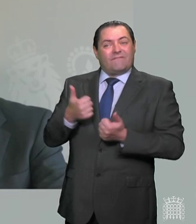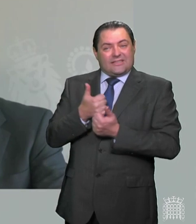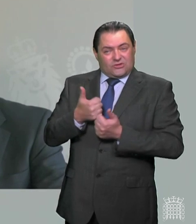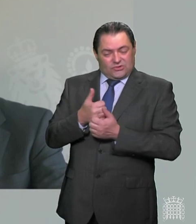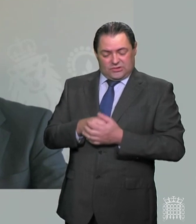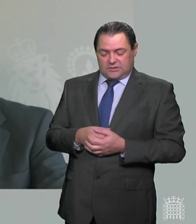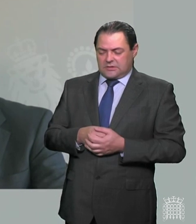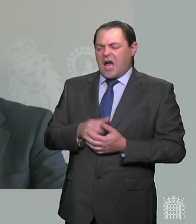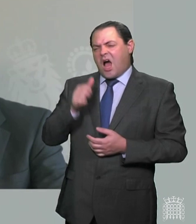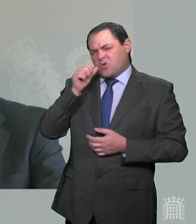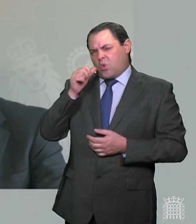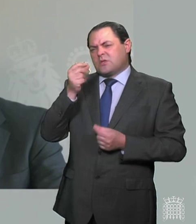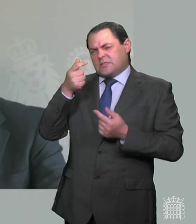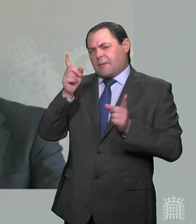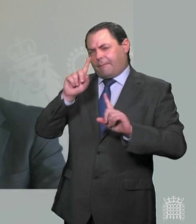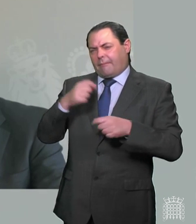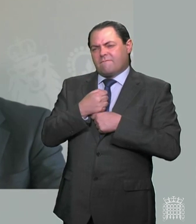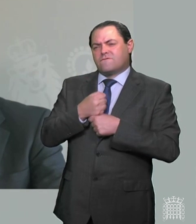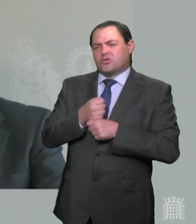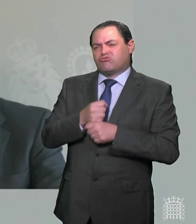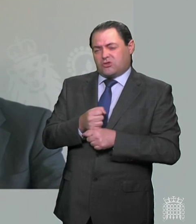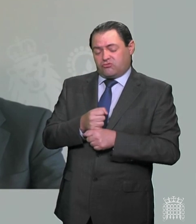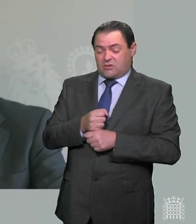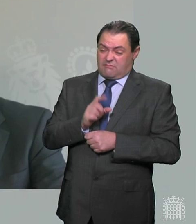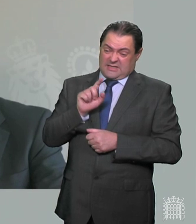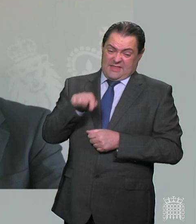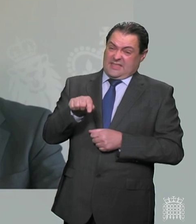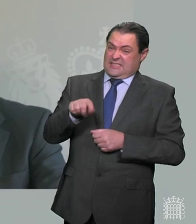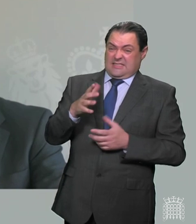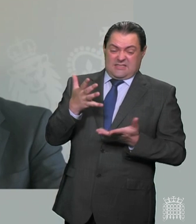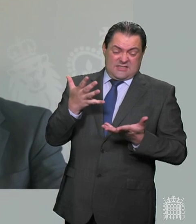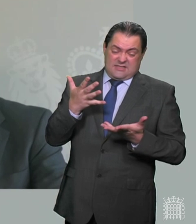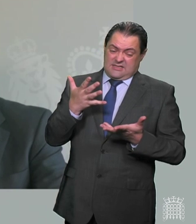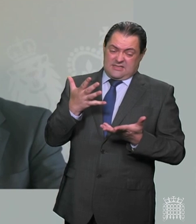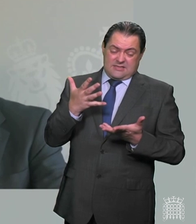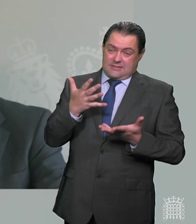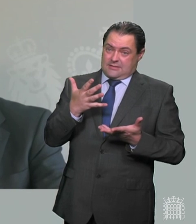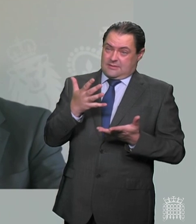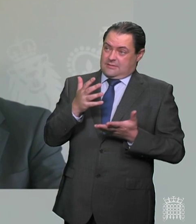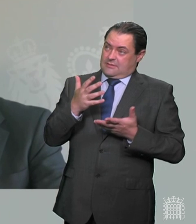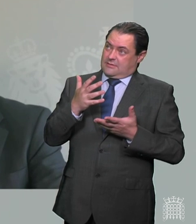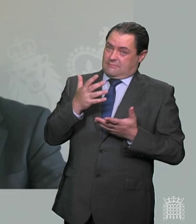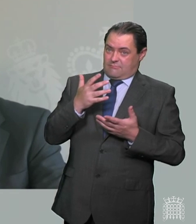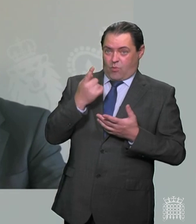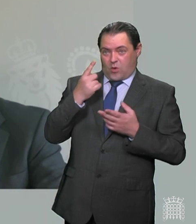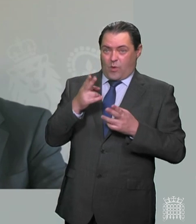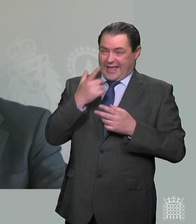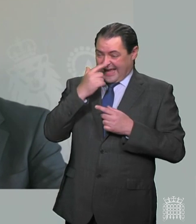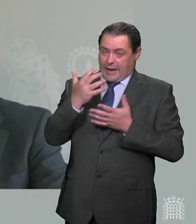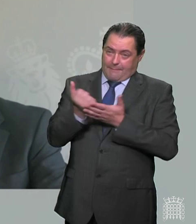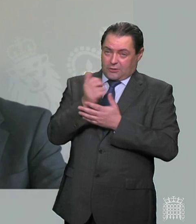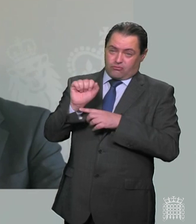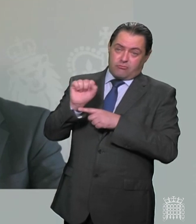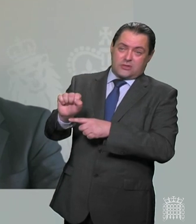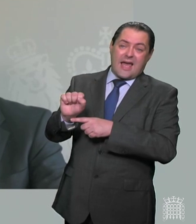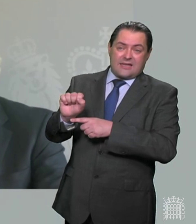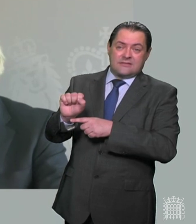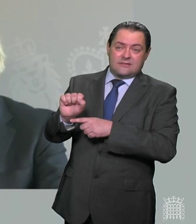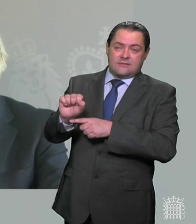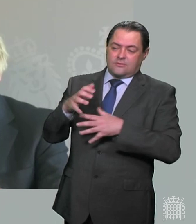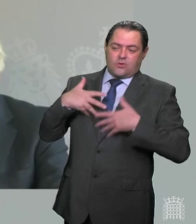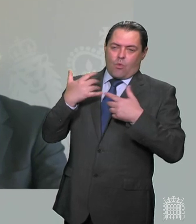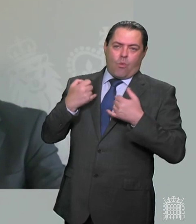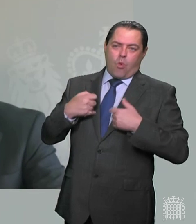I understand people’s frustrations, but this is one of the few real tools that we have in our armoury against the virus.